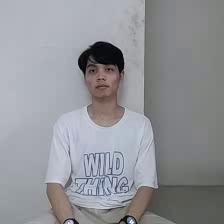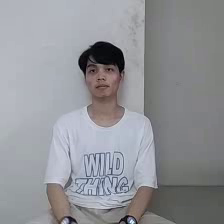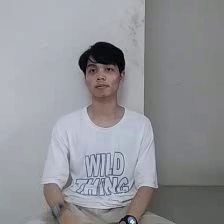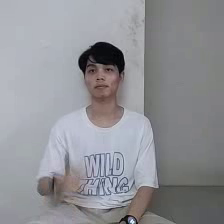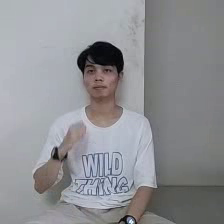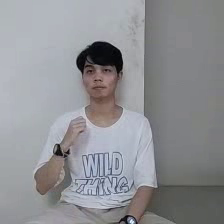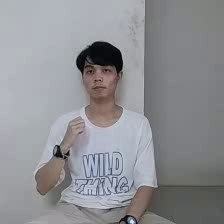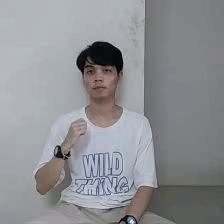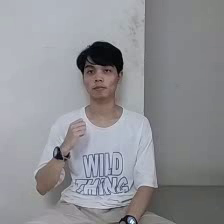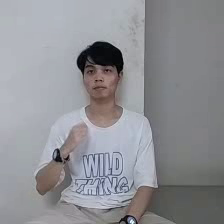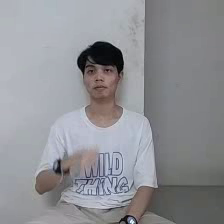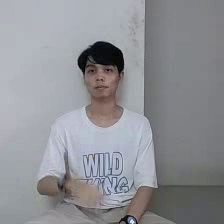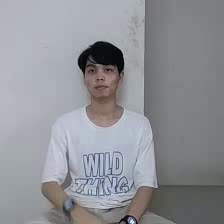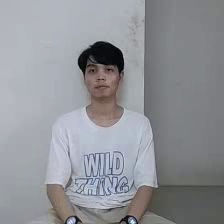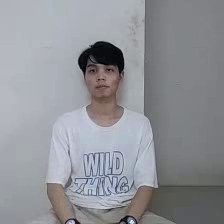Nghỉ ngơi